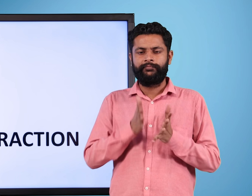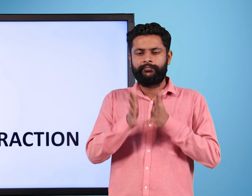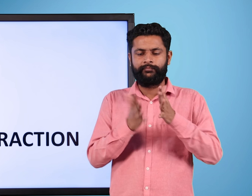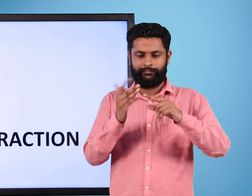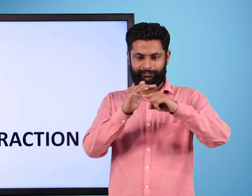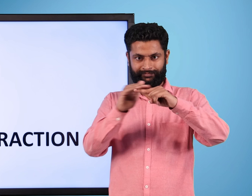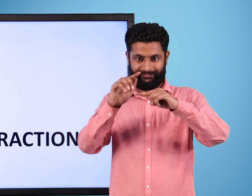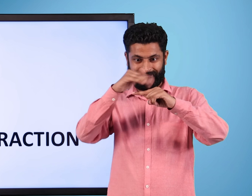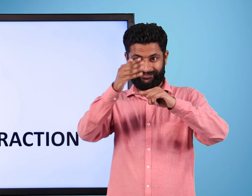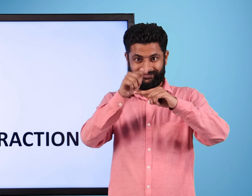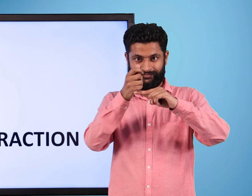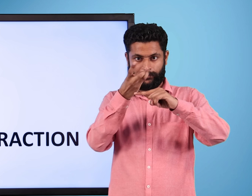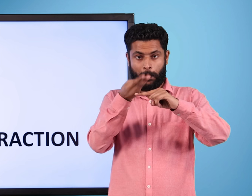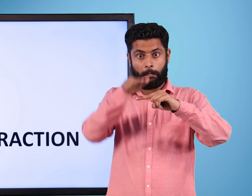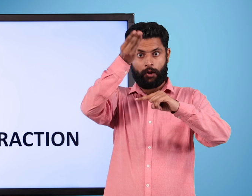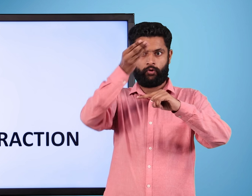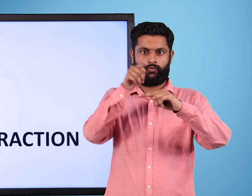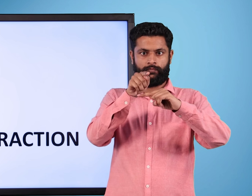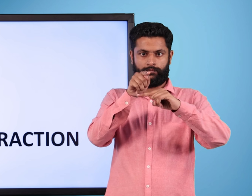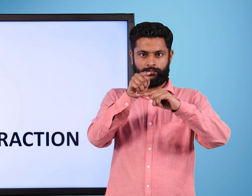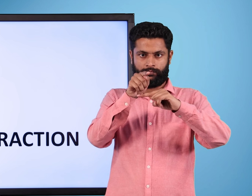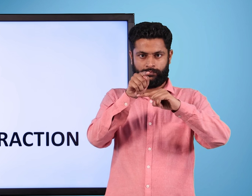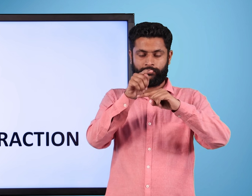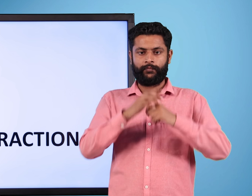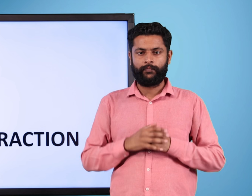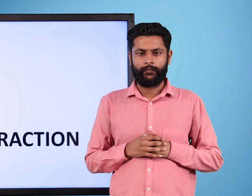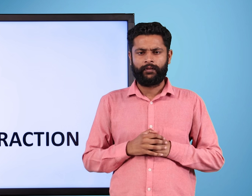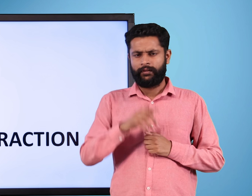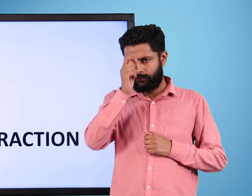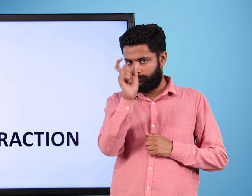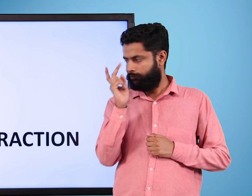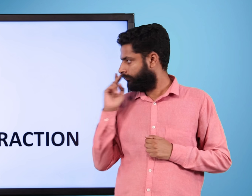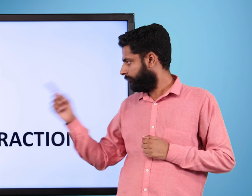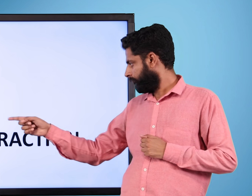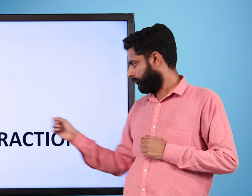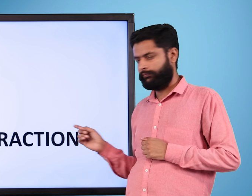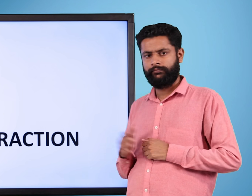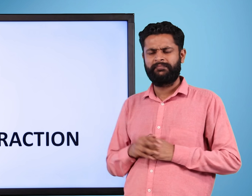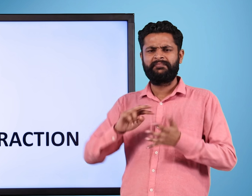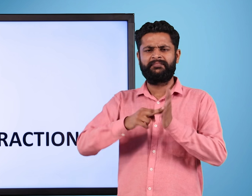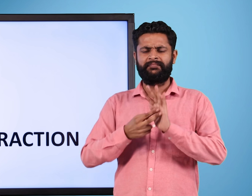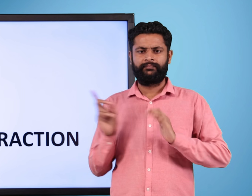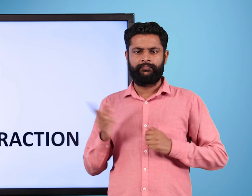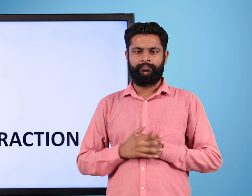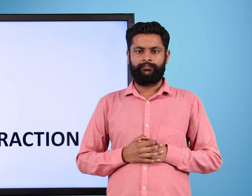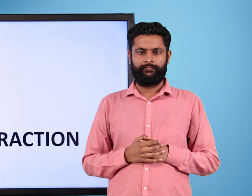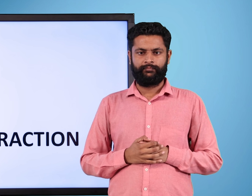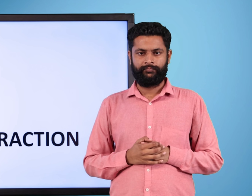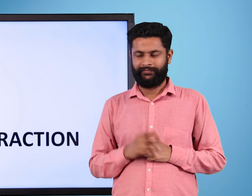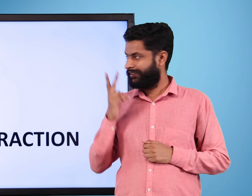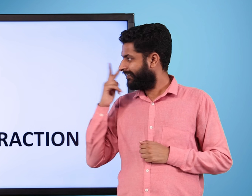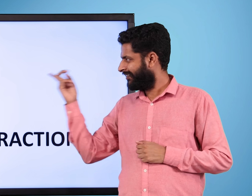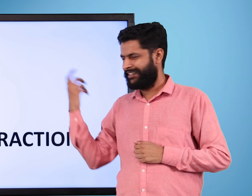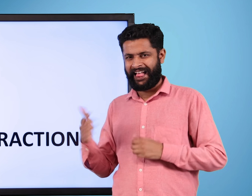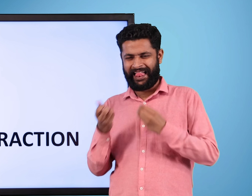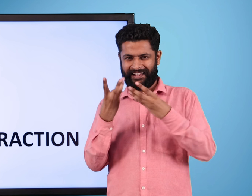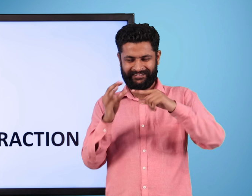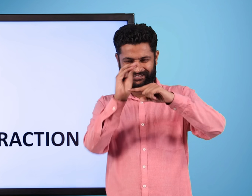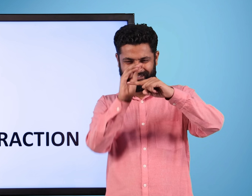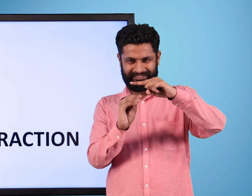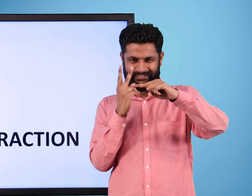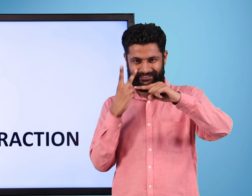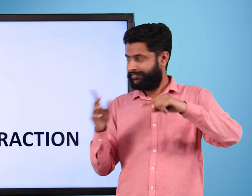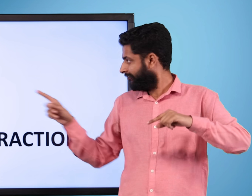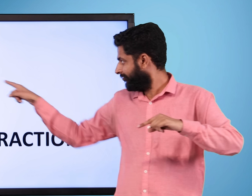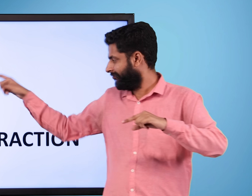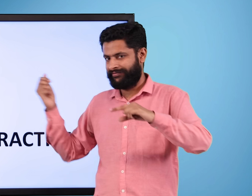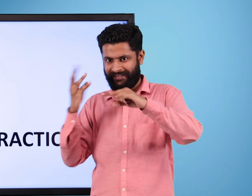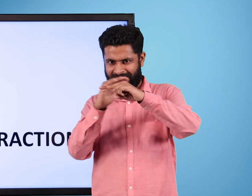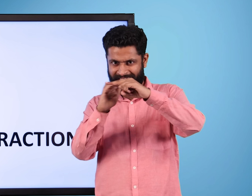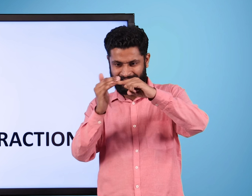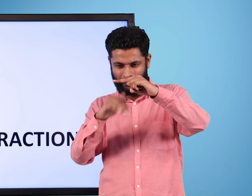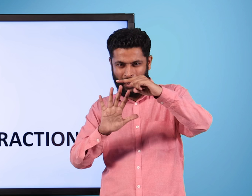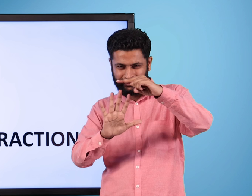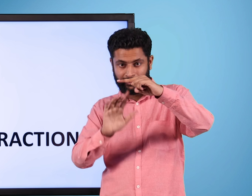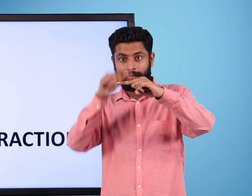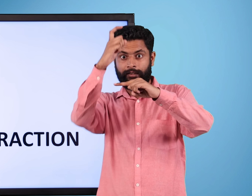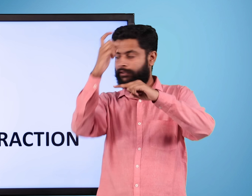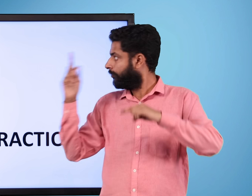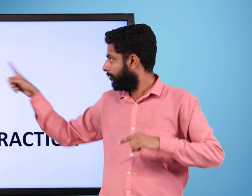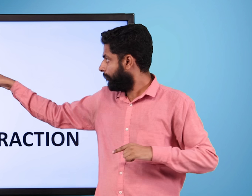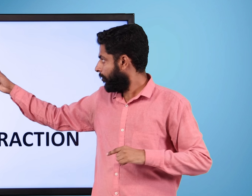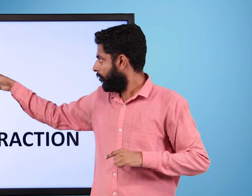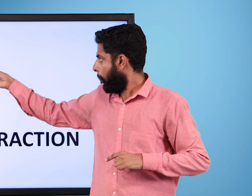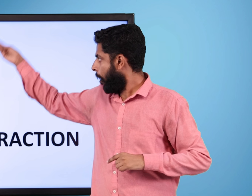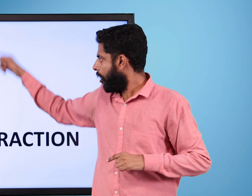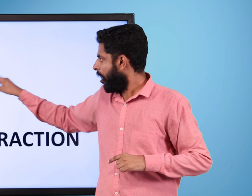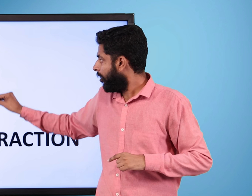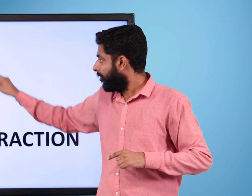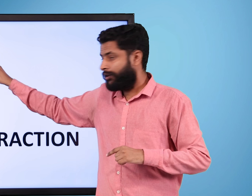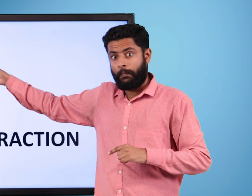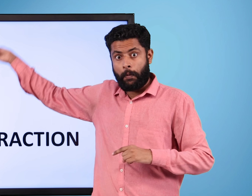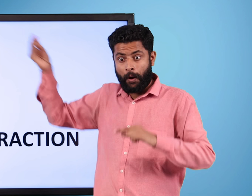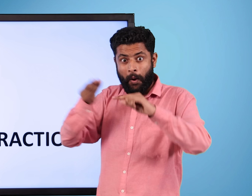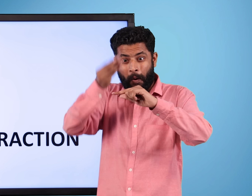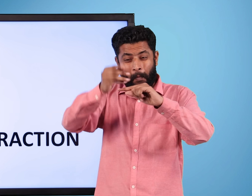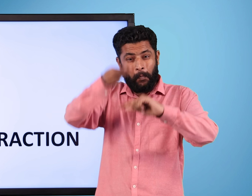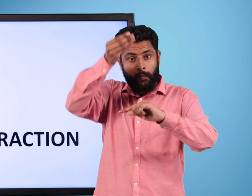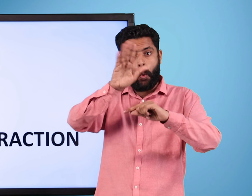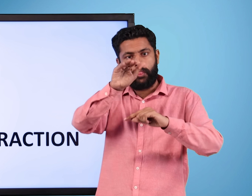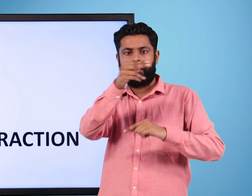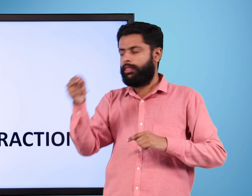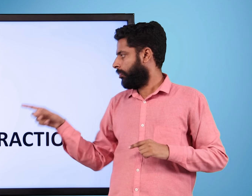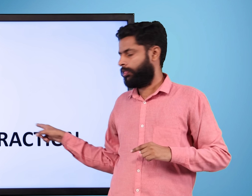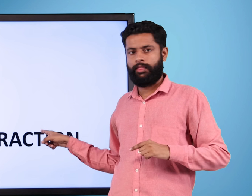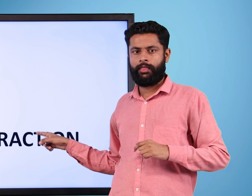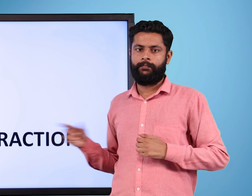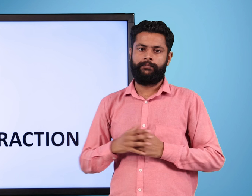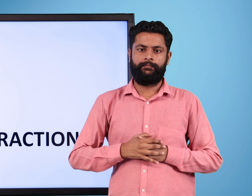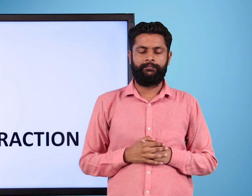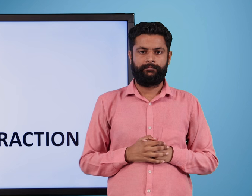This sign means improper fraction. The fractions, where the numerator is greater than the denominator are called improper fractions. For example, the fraction 7/5 is an improper fraction.